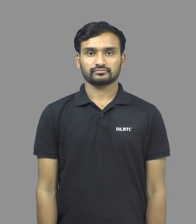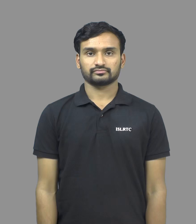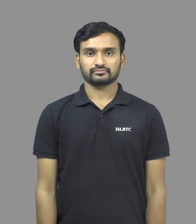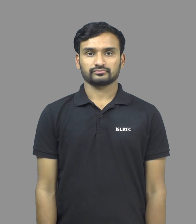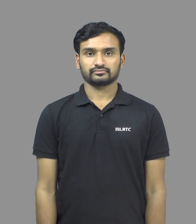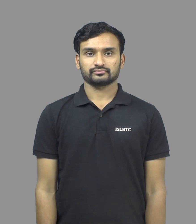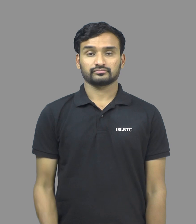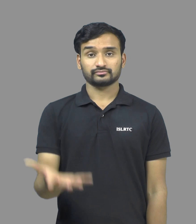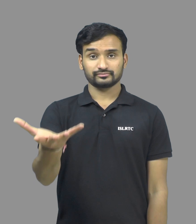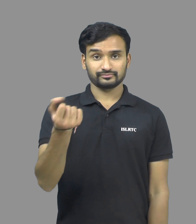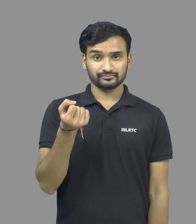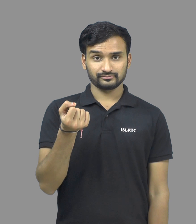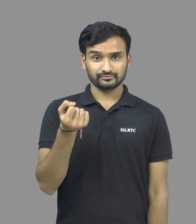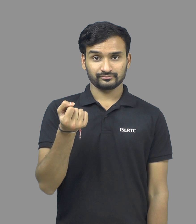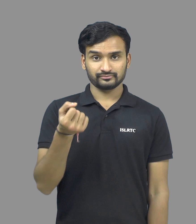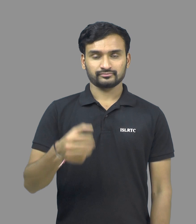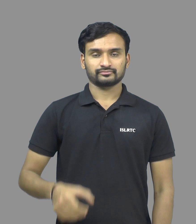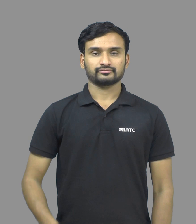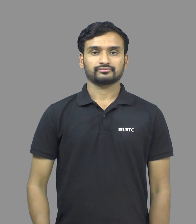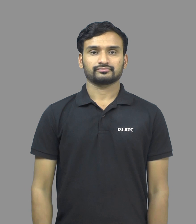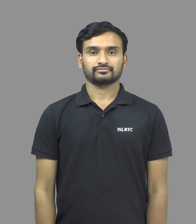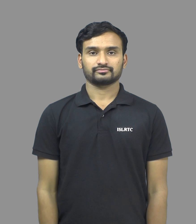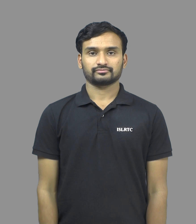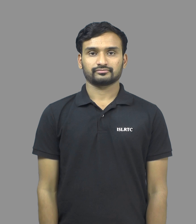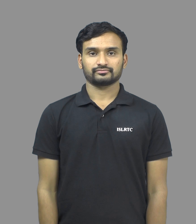Get